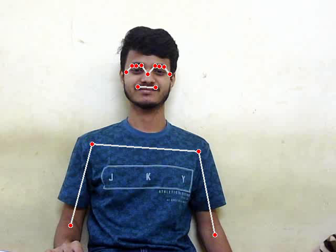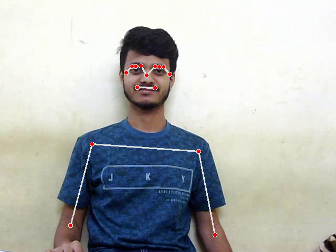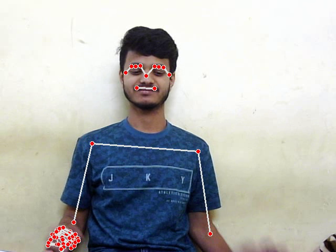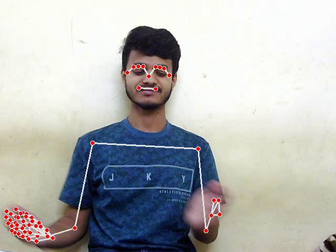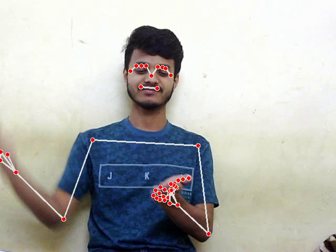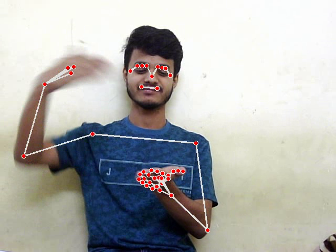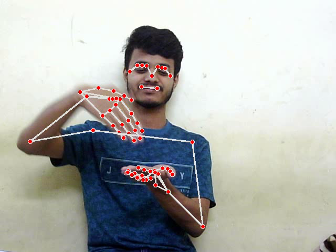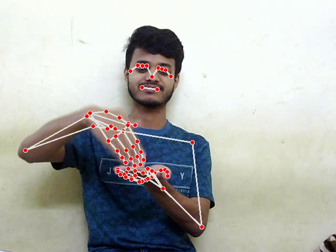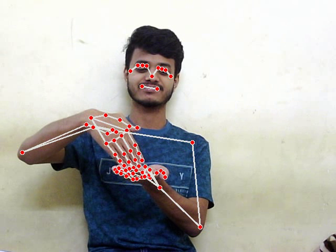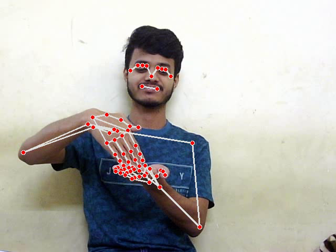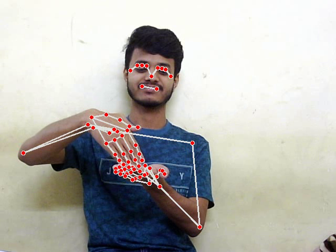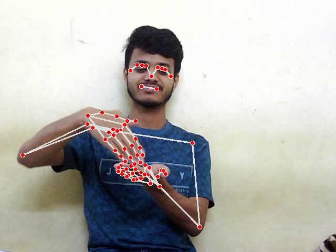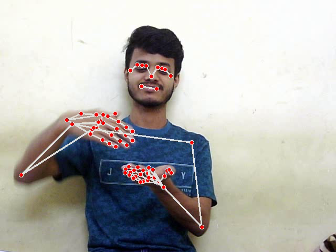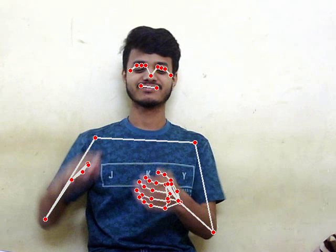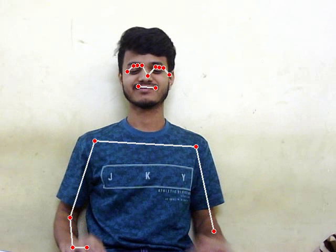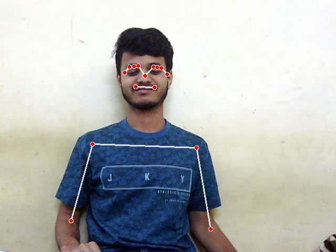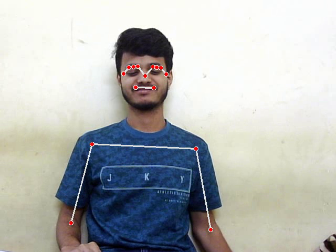again